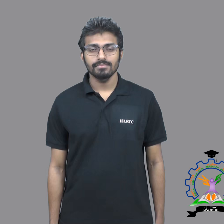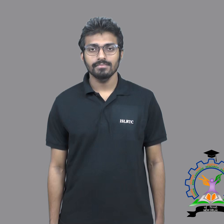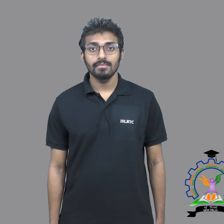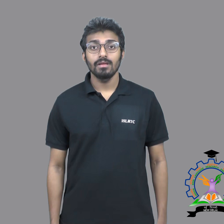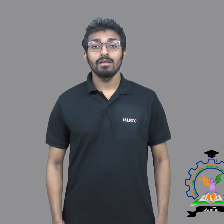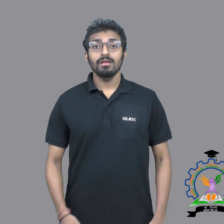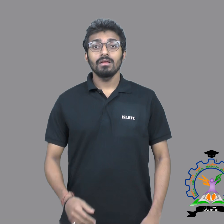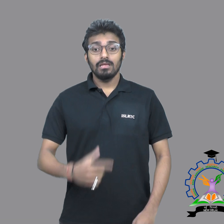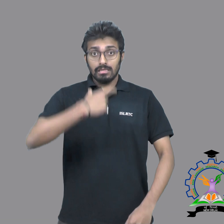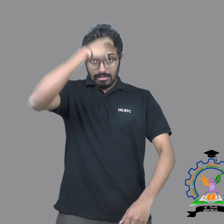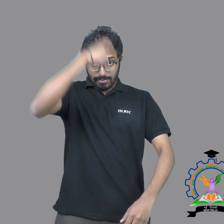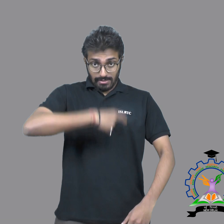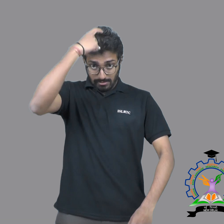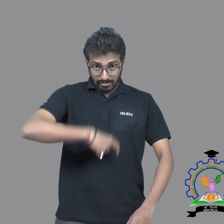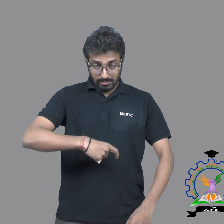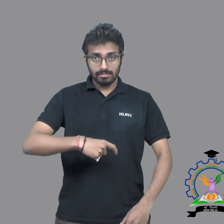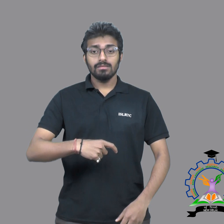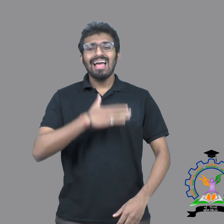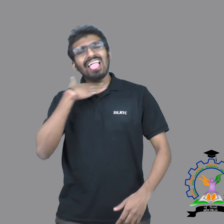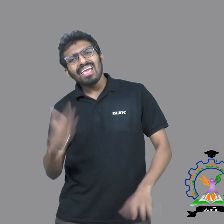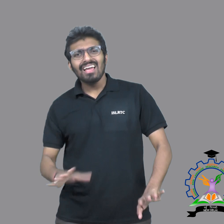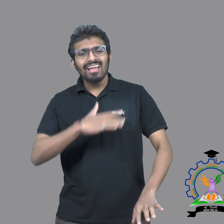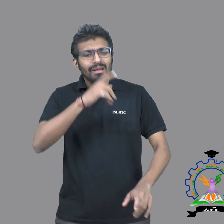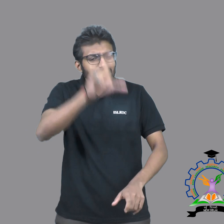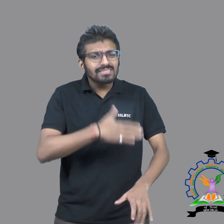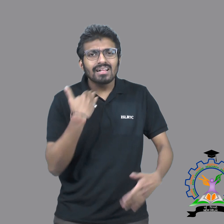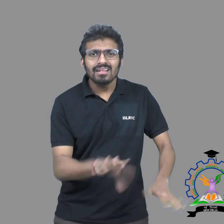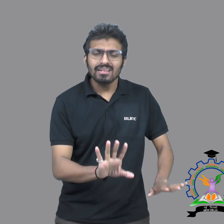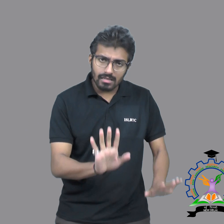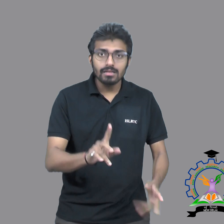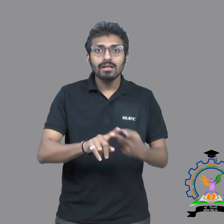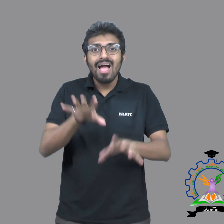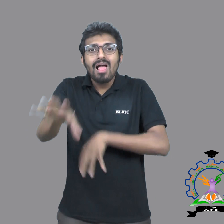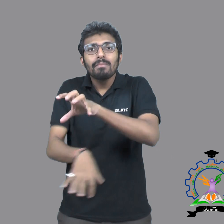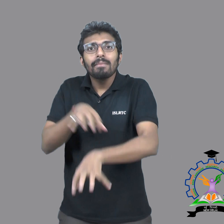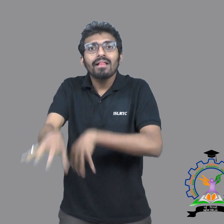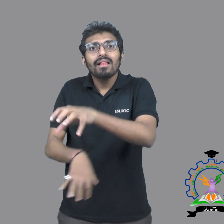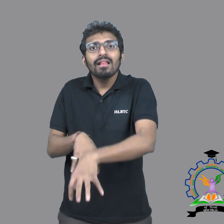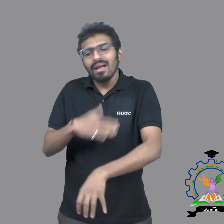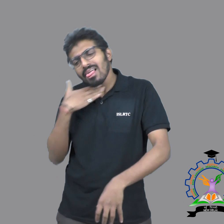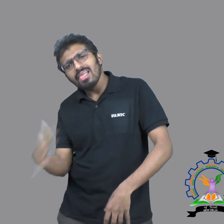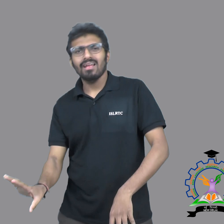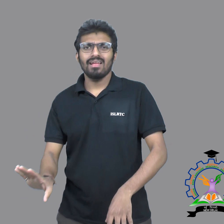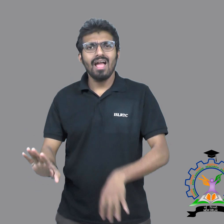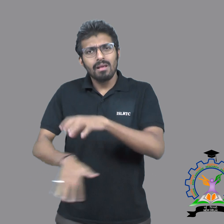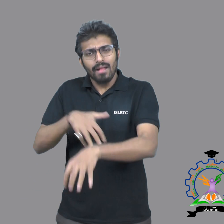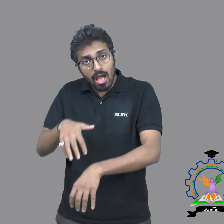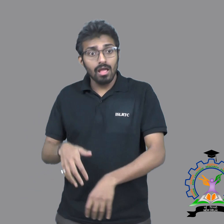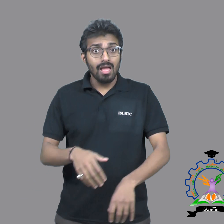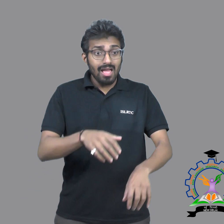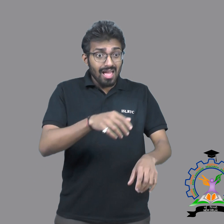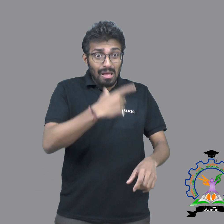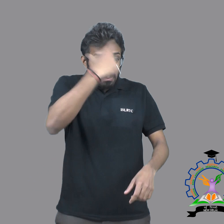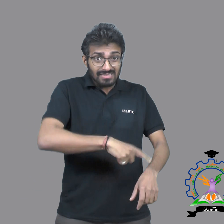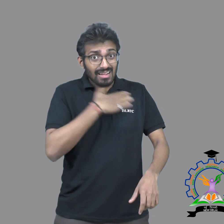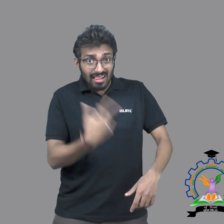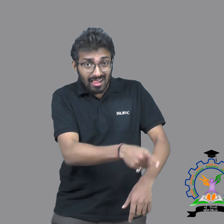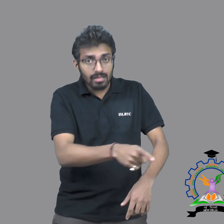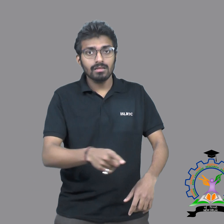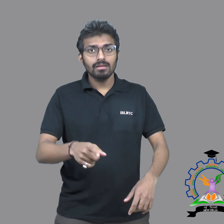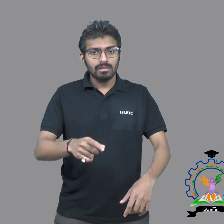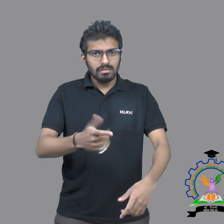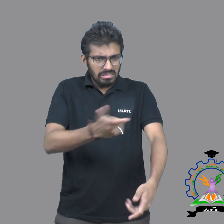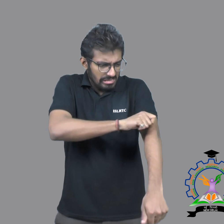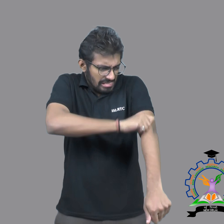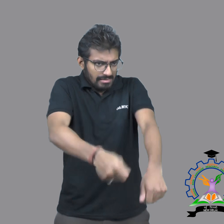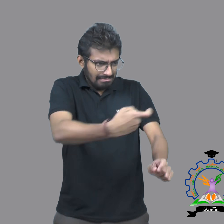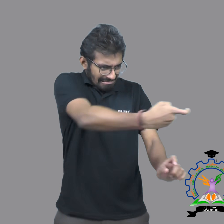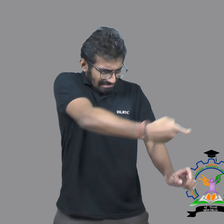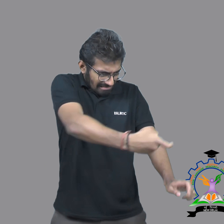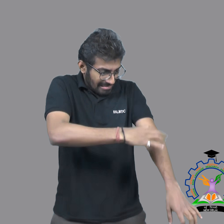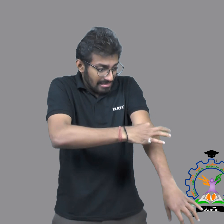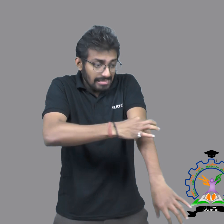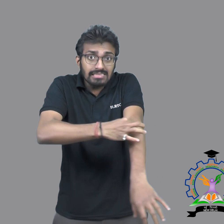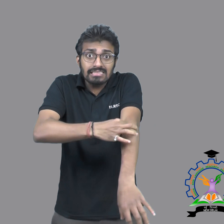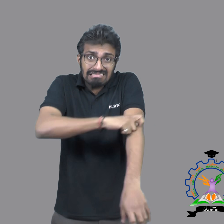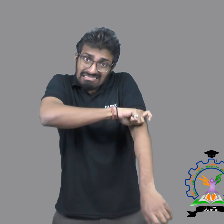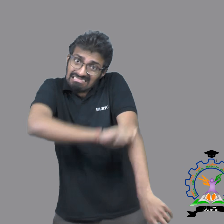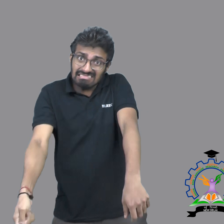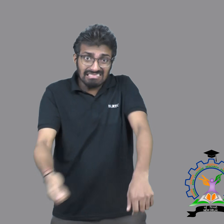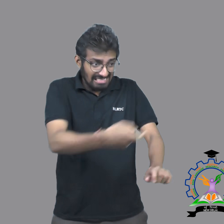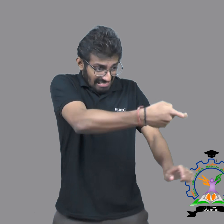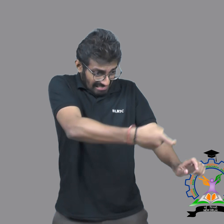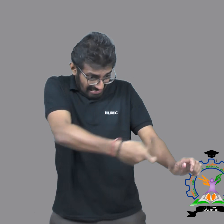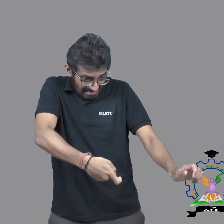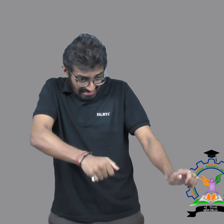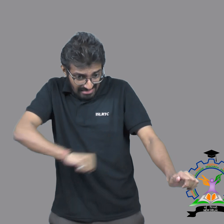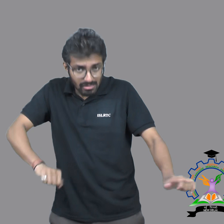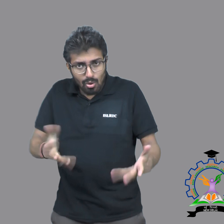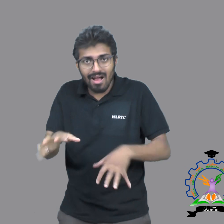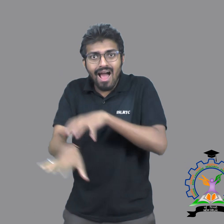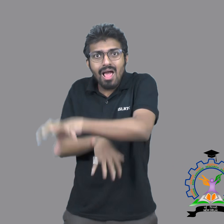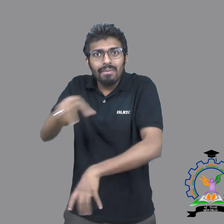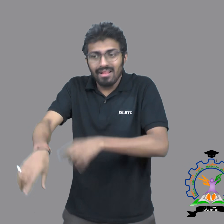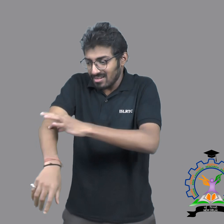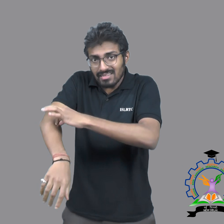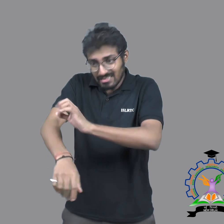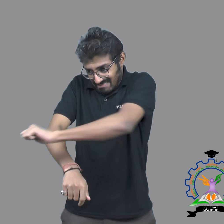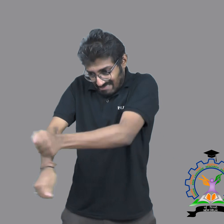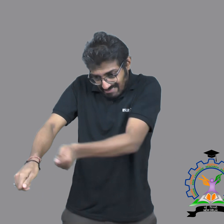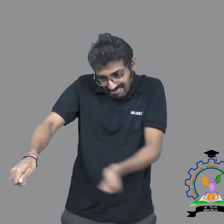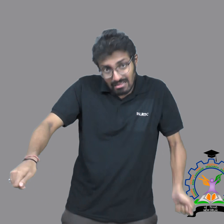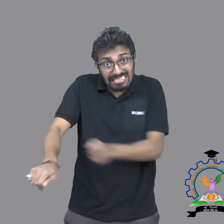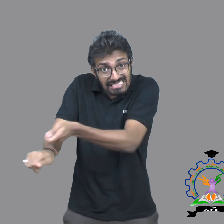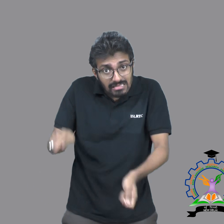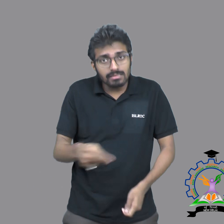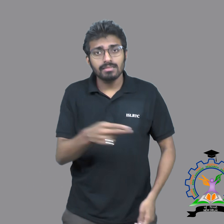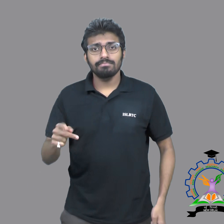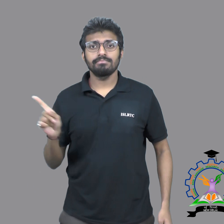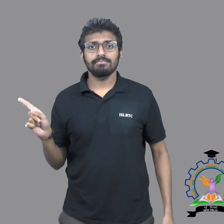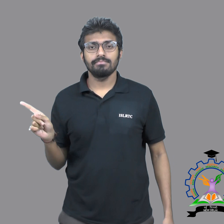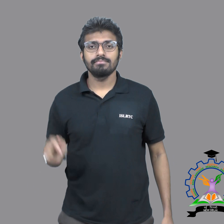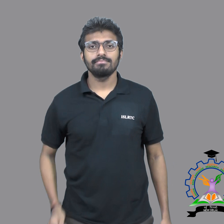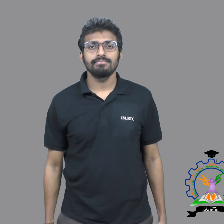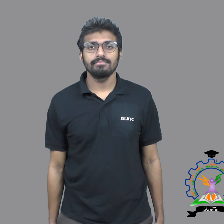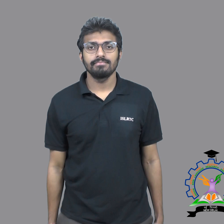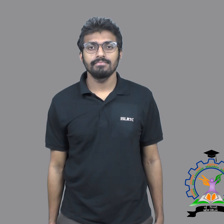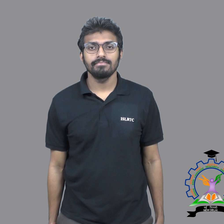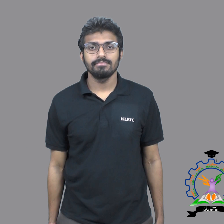Flaying